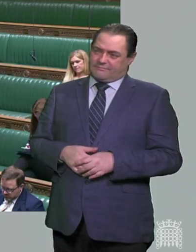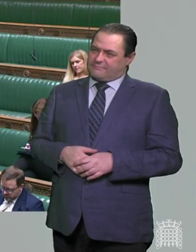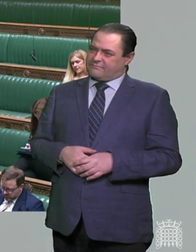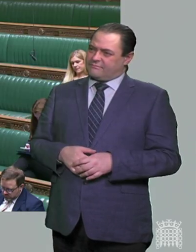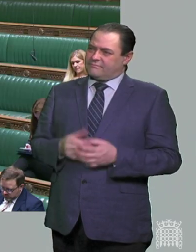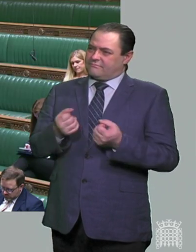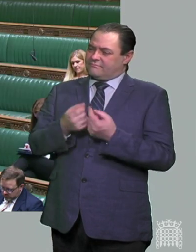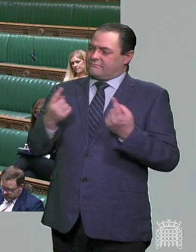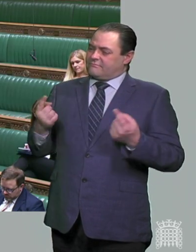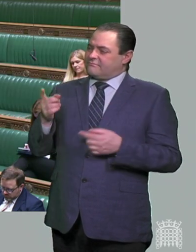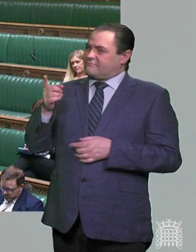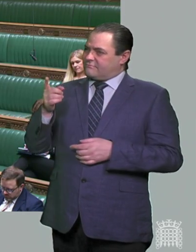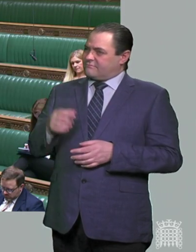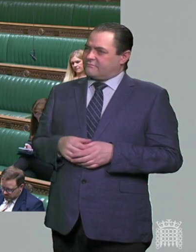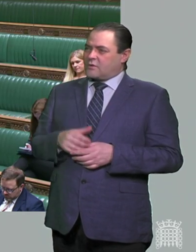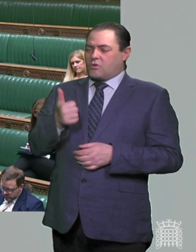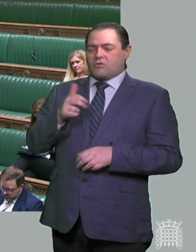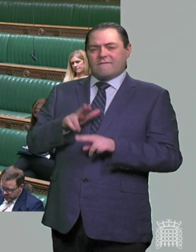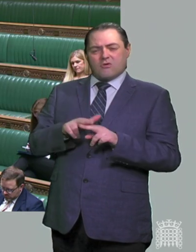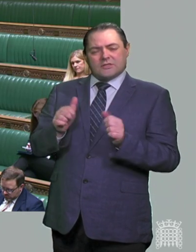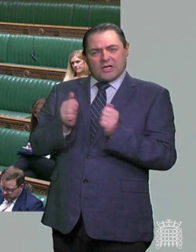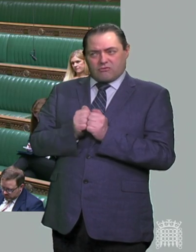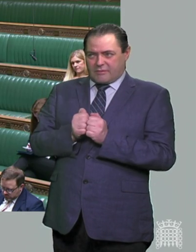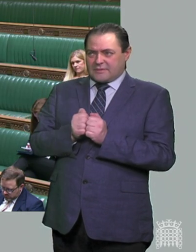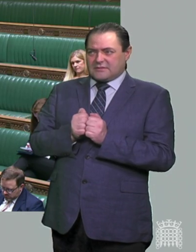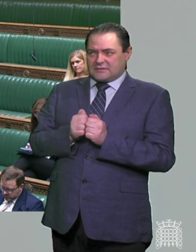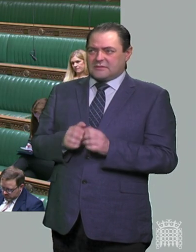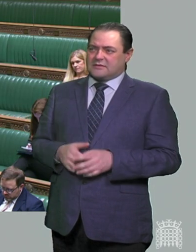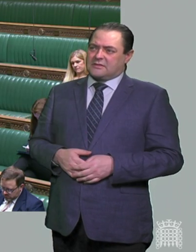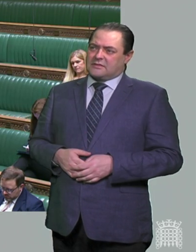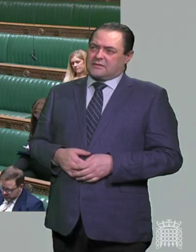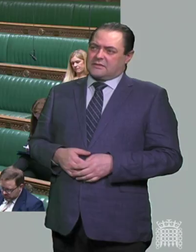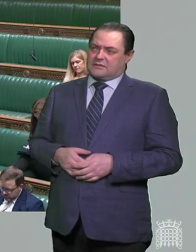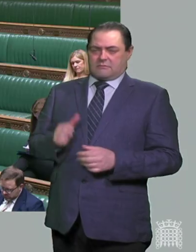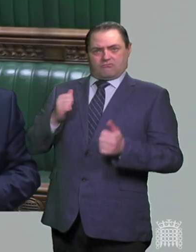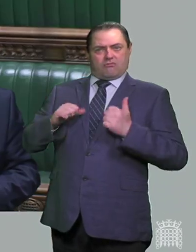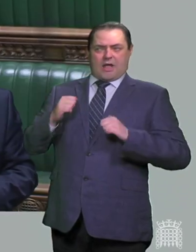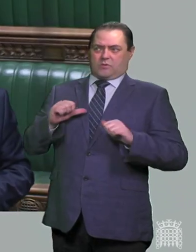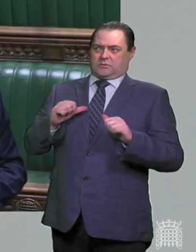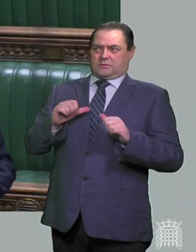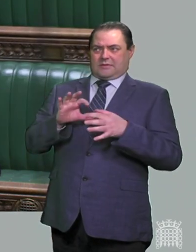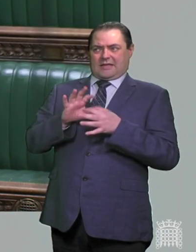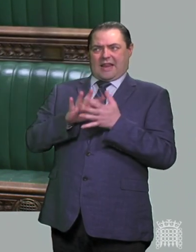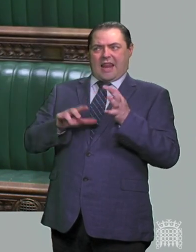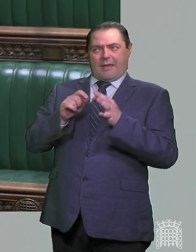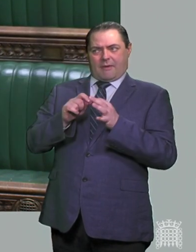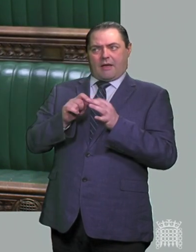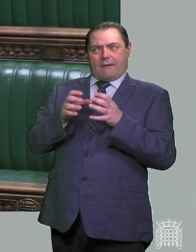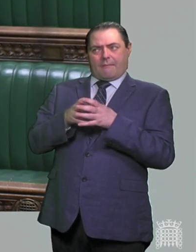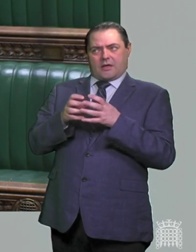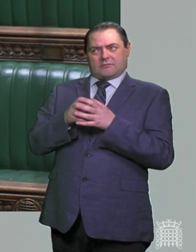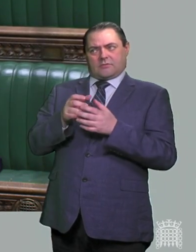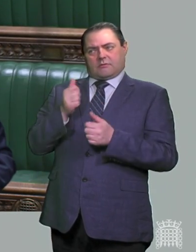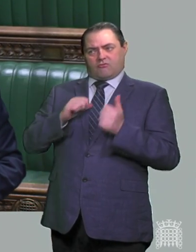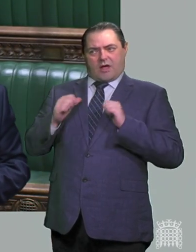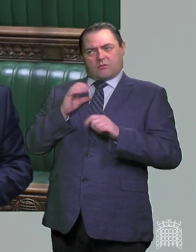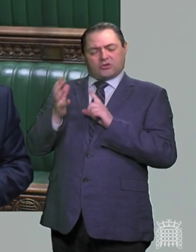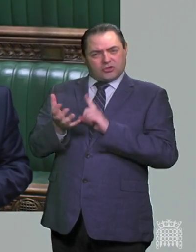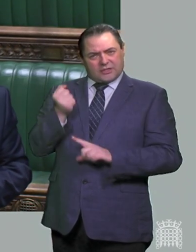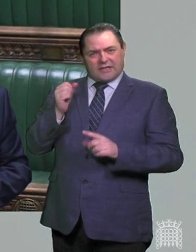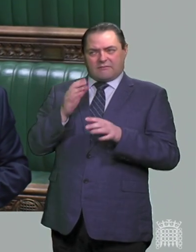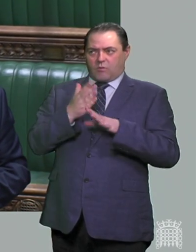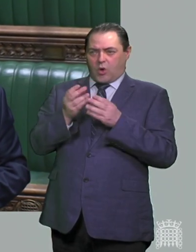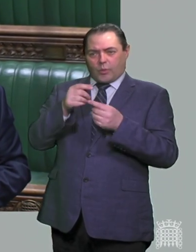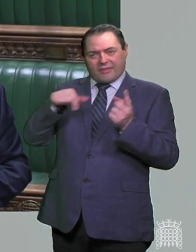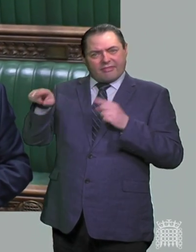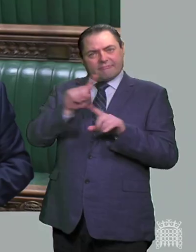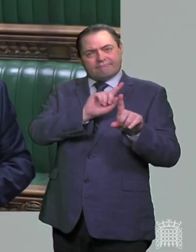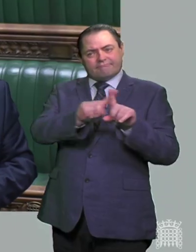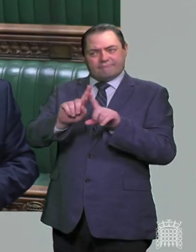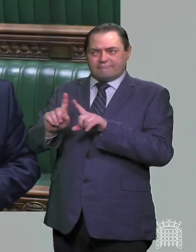The Good Friday agreement is undoubtedly one of the proudest moments of the last Labour Government, and the Labour party is proud of its part in it and of the work of Tony Blair, Mo Mowlam and many others.